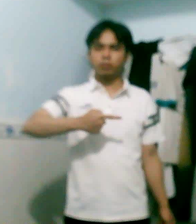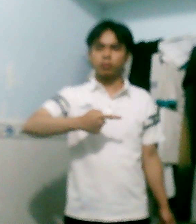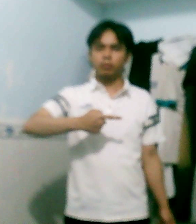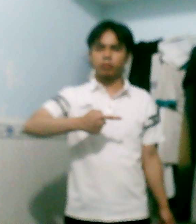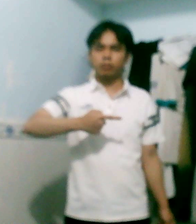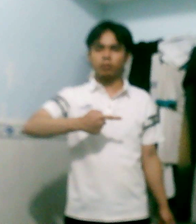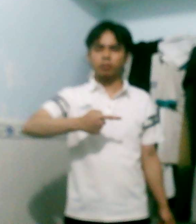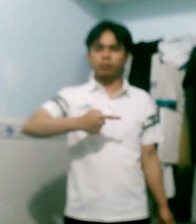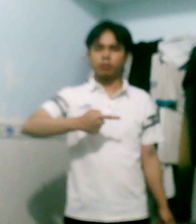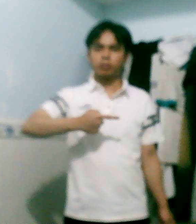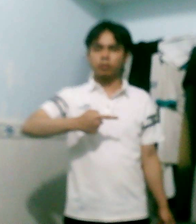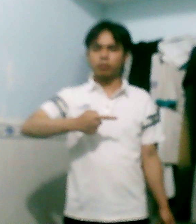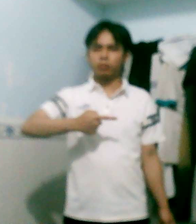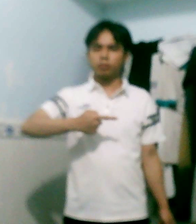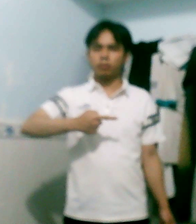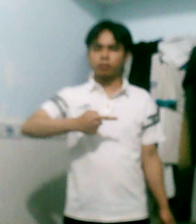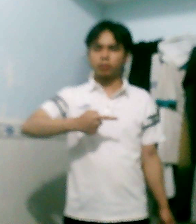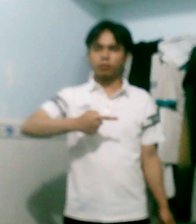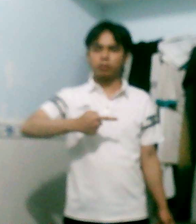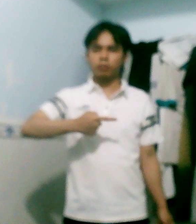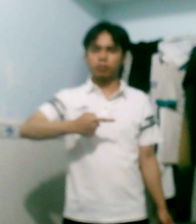g